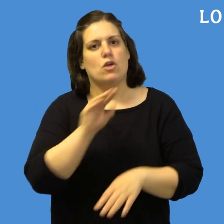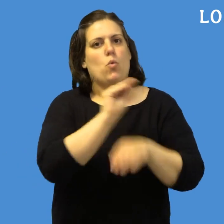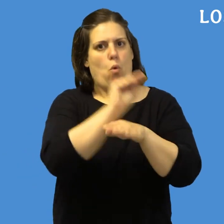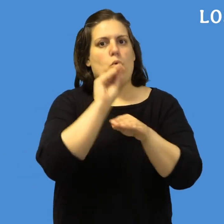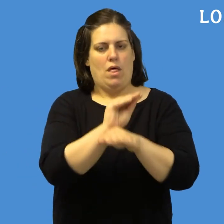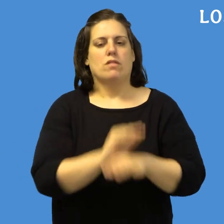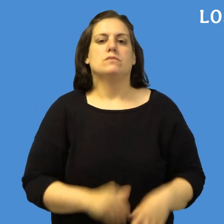cuidar